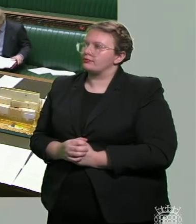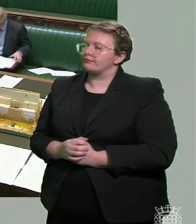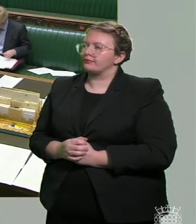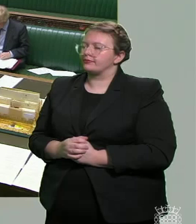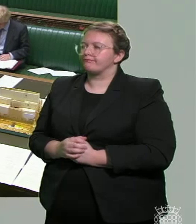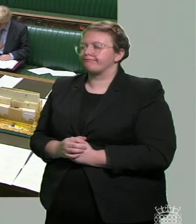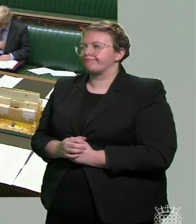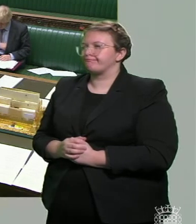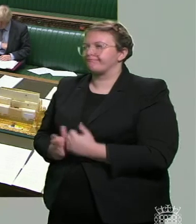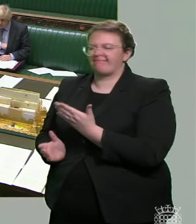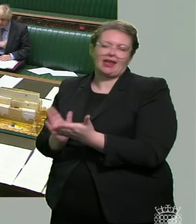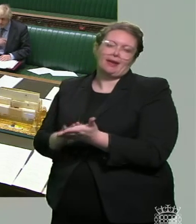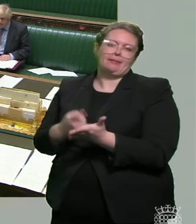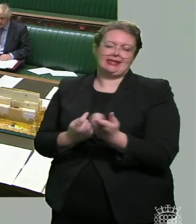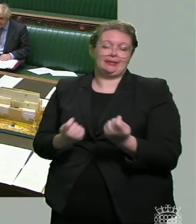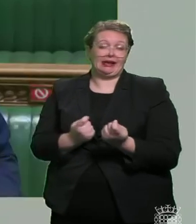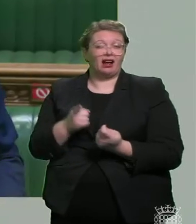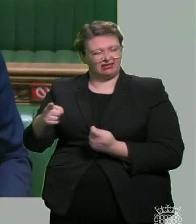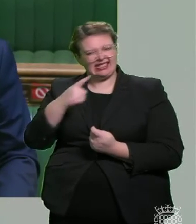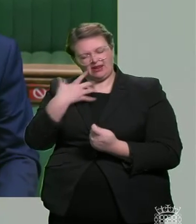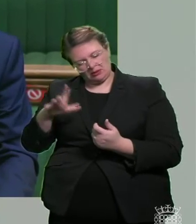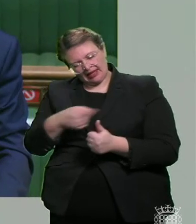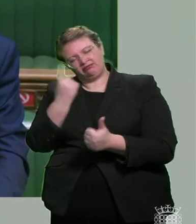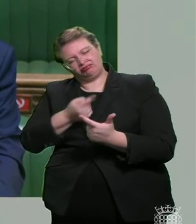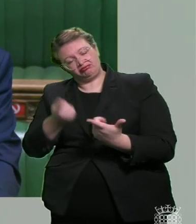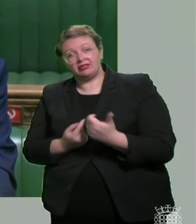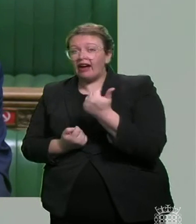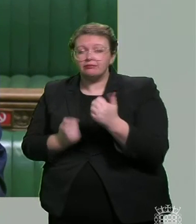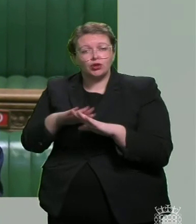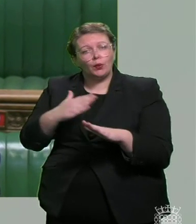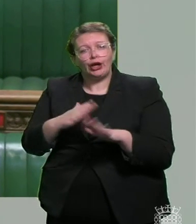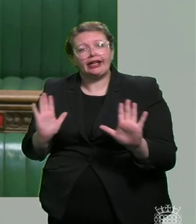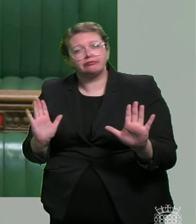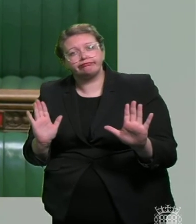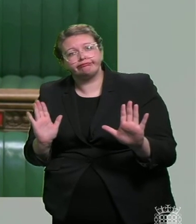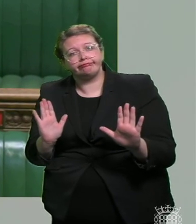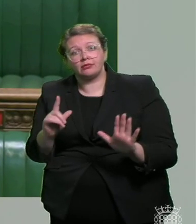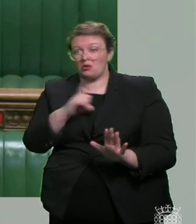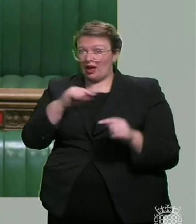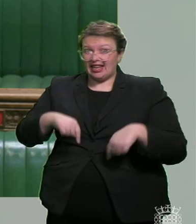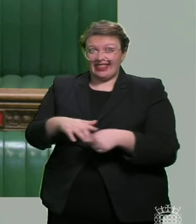Whatever the Prime Minister claims is being done is not working, because this is the situation.